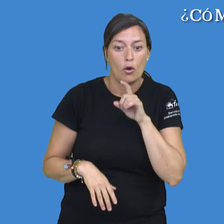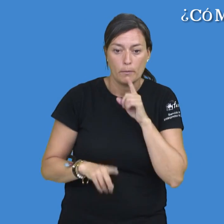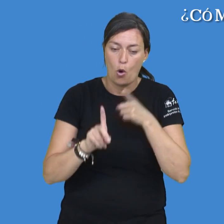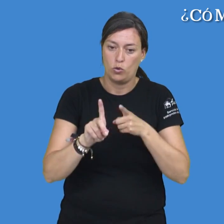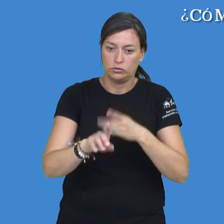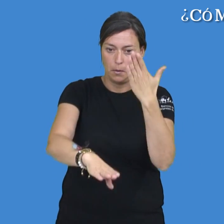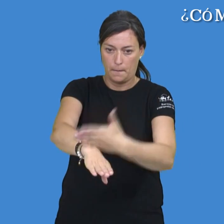usar